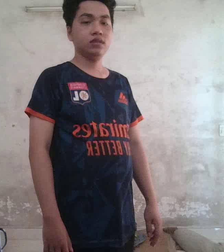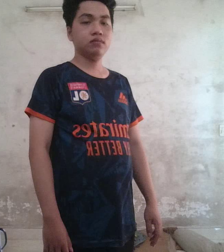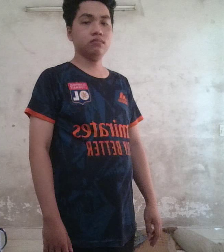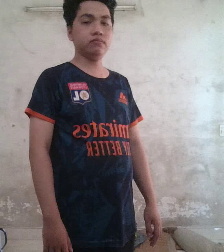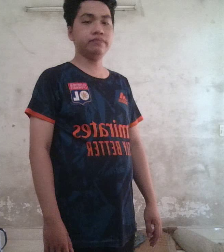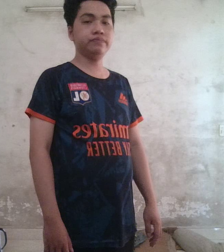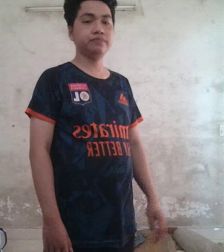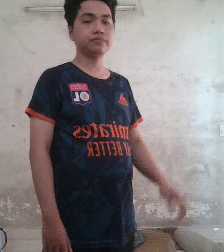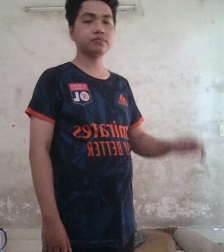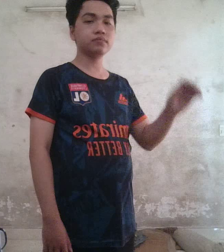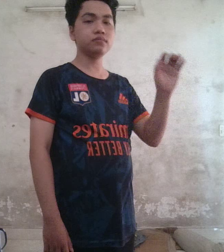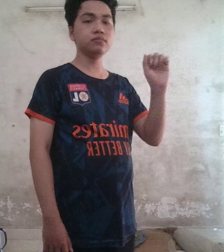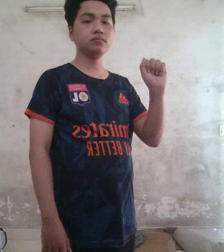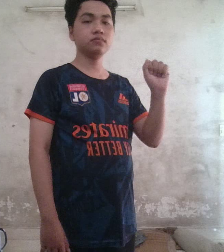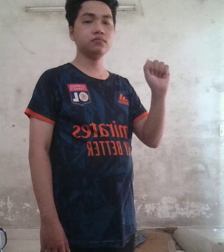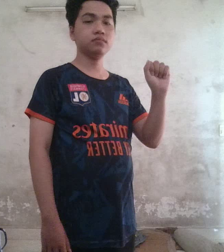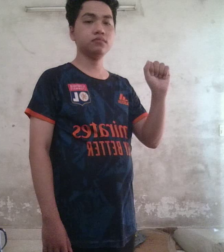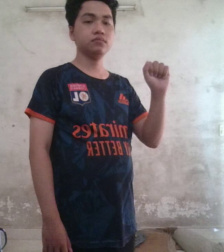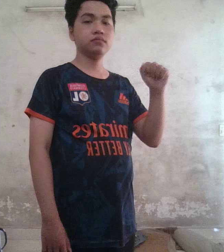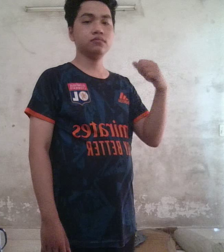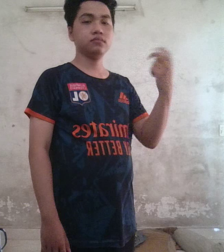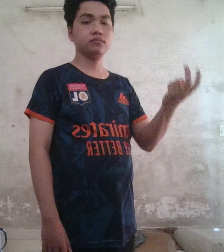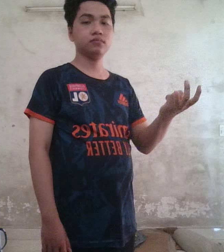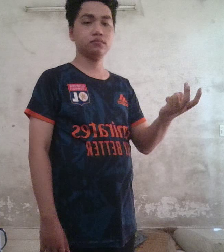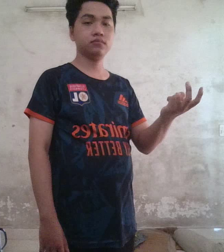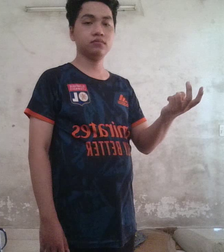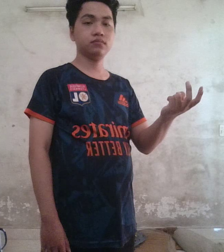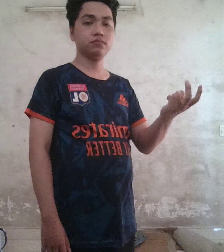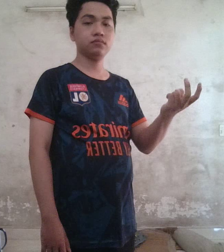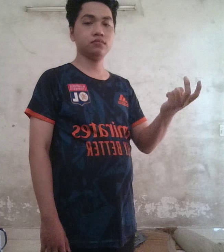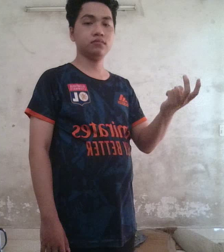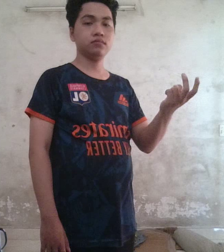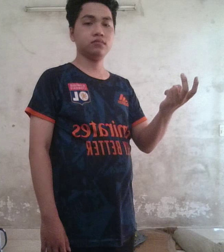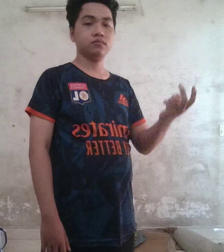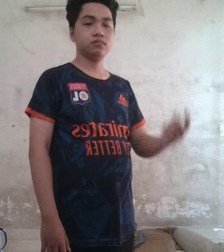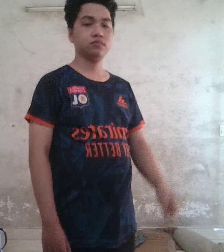ă